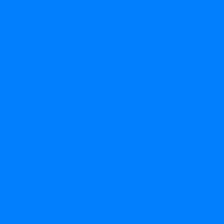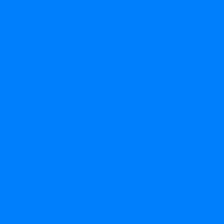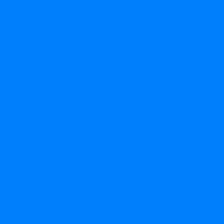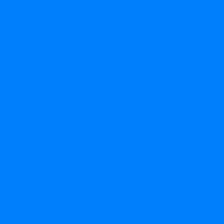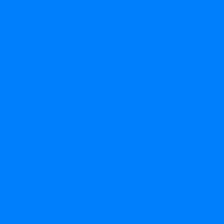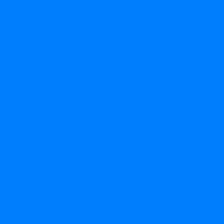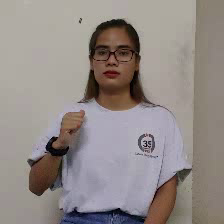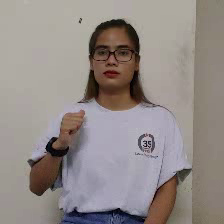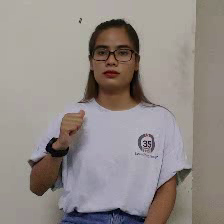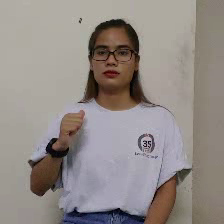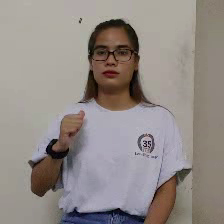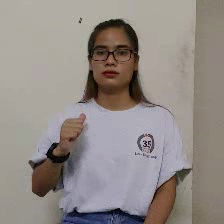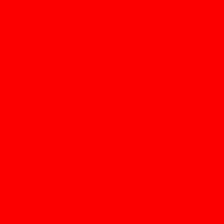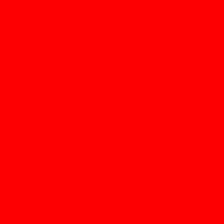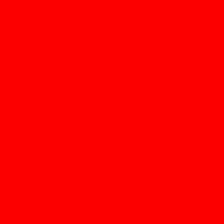Nghỉ ngơi